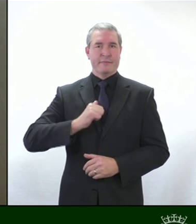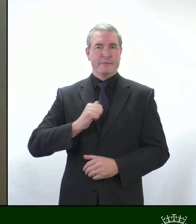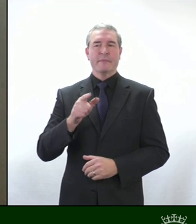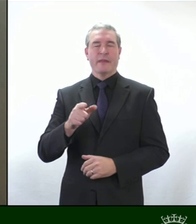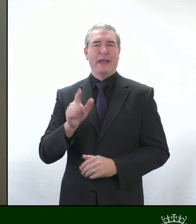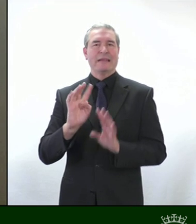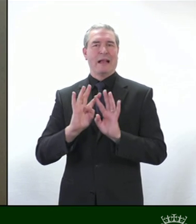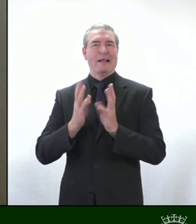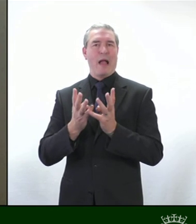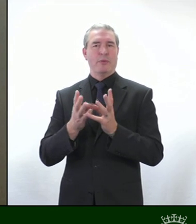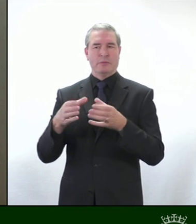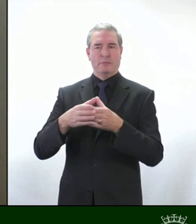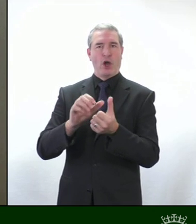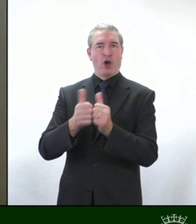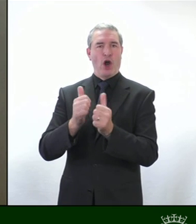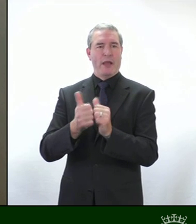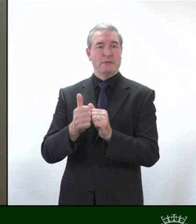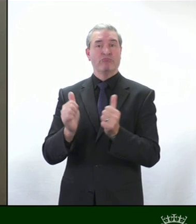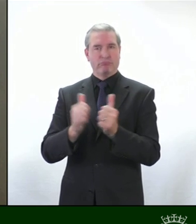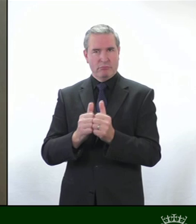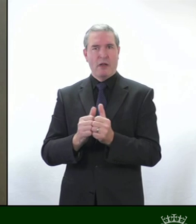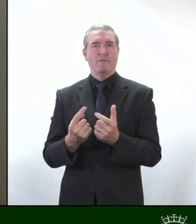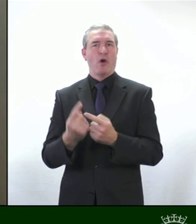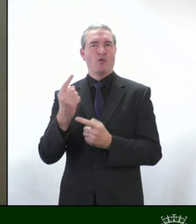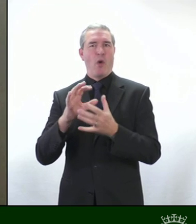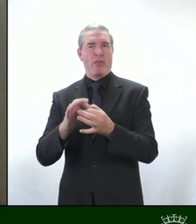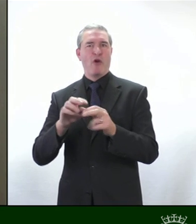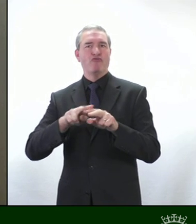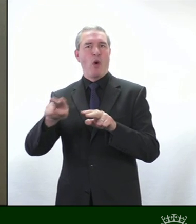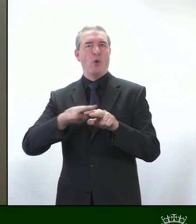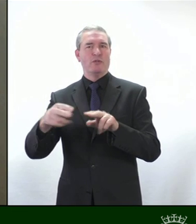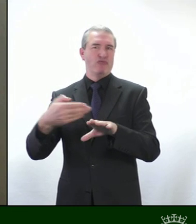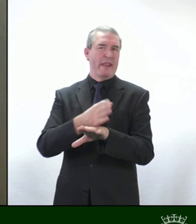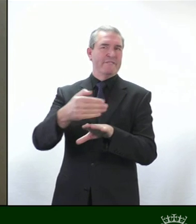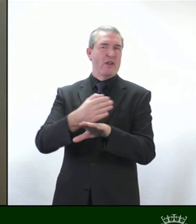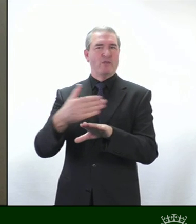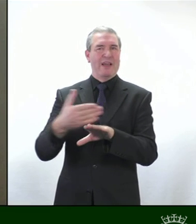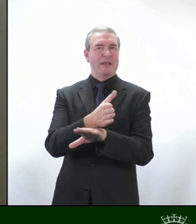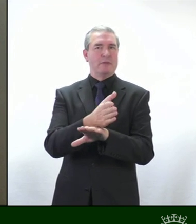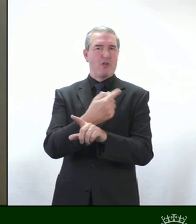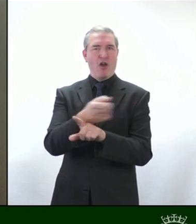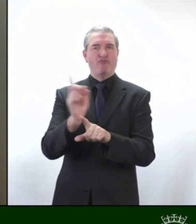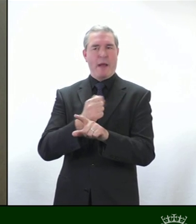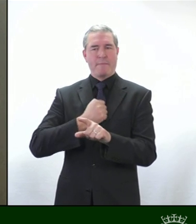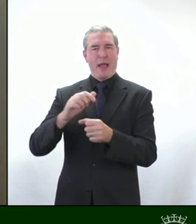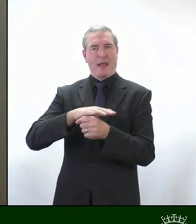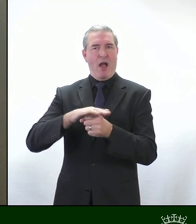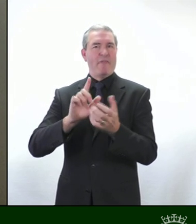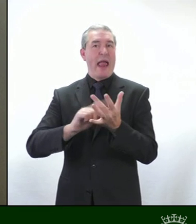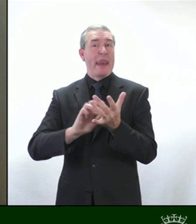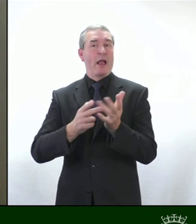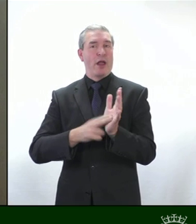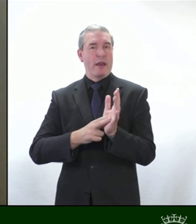Friend and his Cabinet colleagues for last week granting my request to fund the North Hykeham relief road, the final part of the eastern bypass around my constituency of Lincoln.